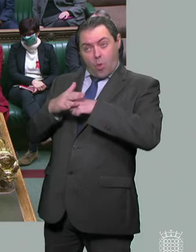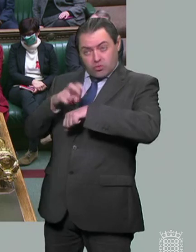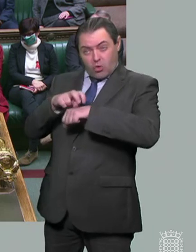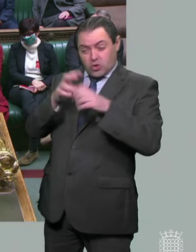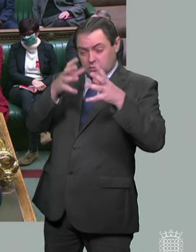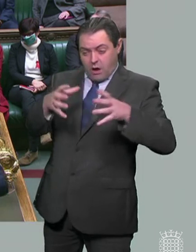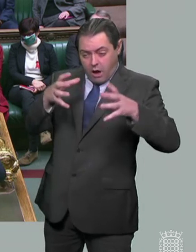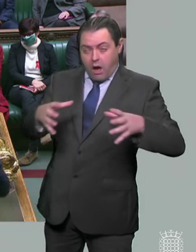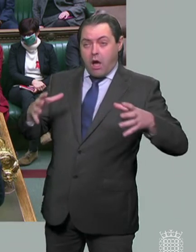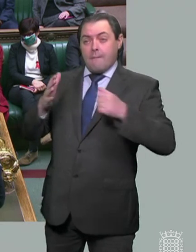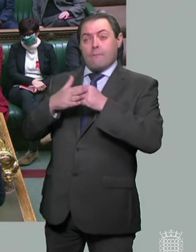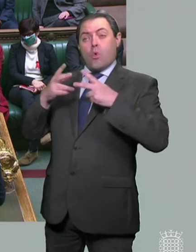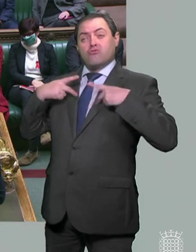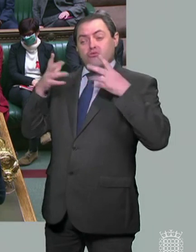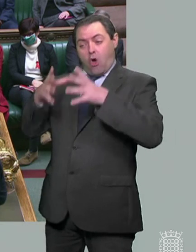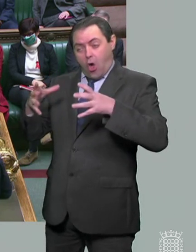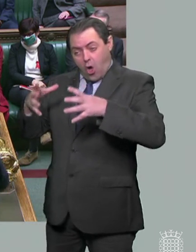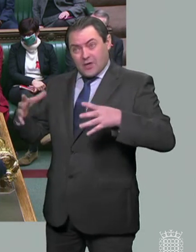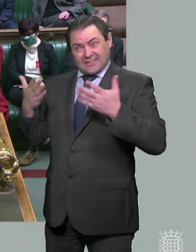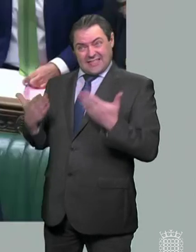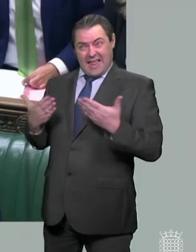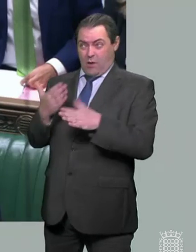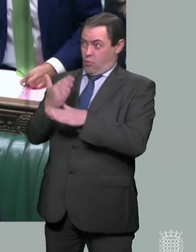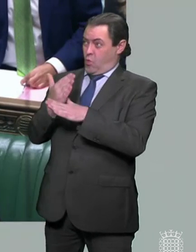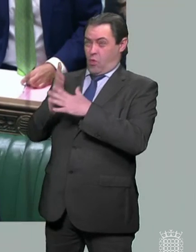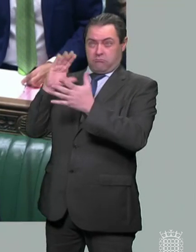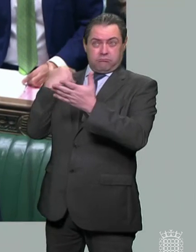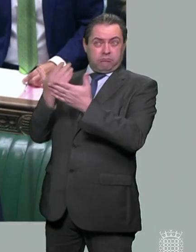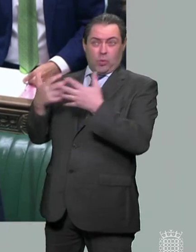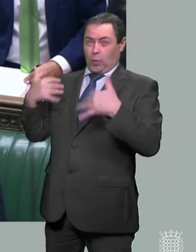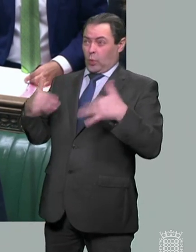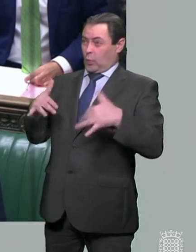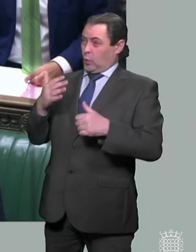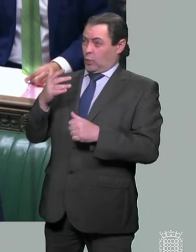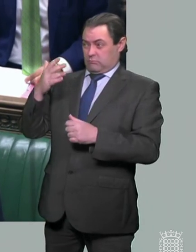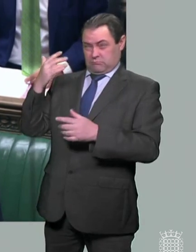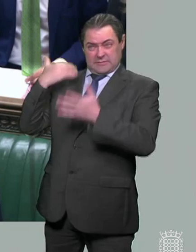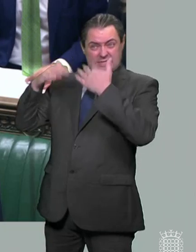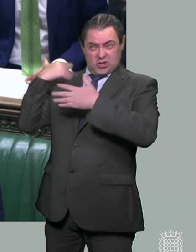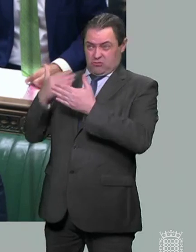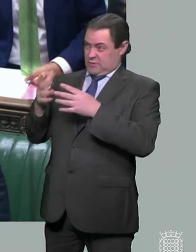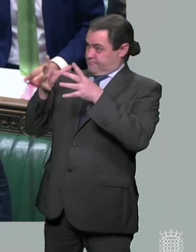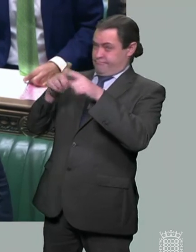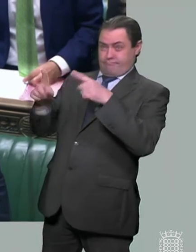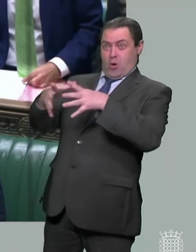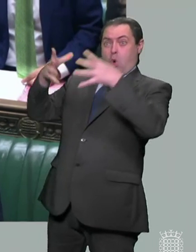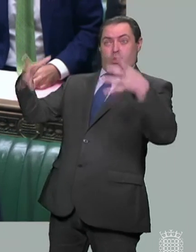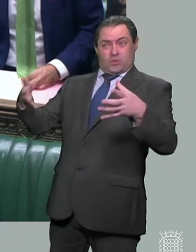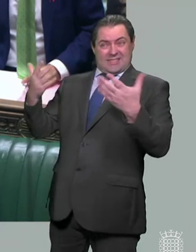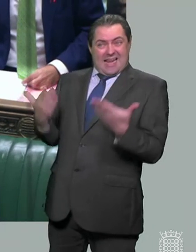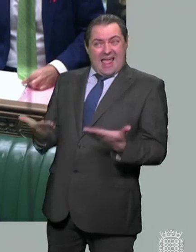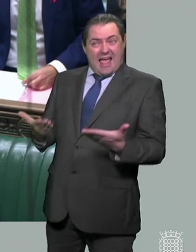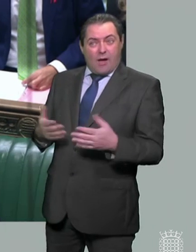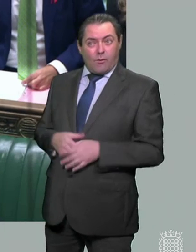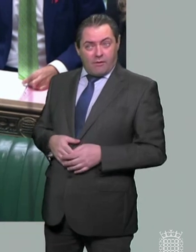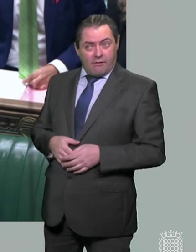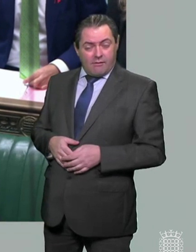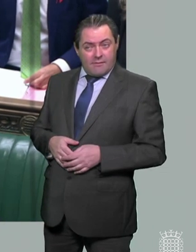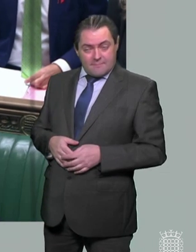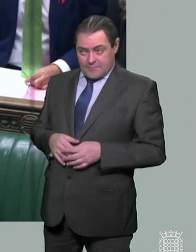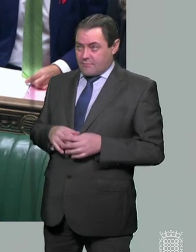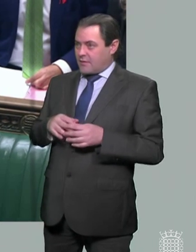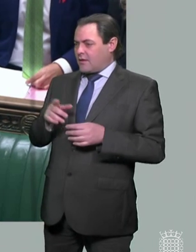record investments in our NHS. We have more doctors and more nurses working in our NHS than at any time in the history of that magnificent organisation.